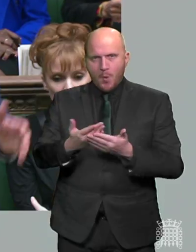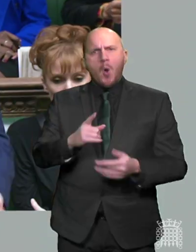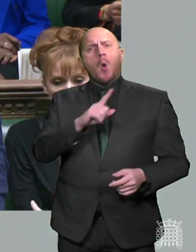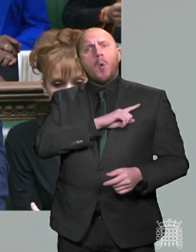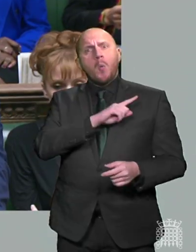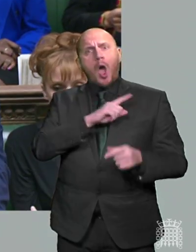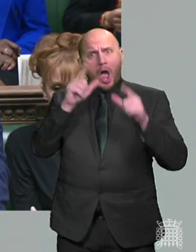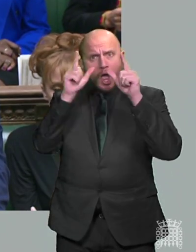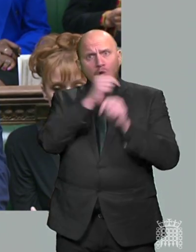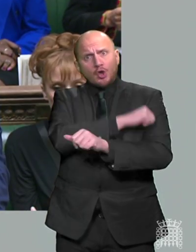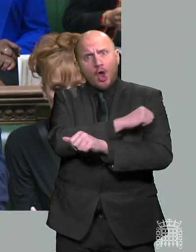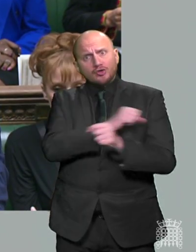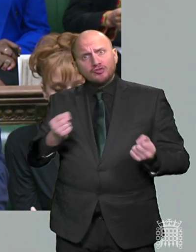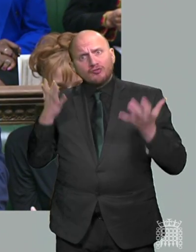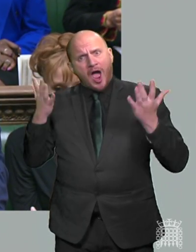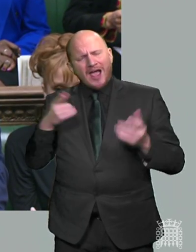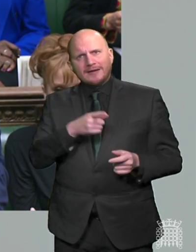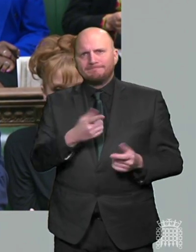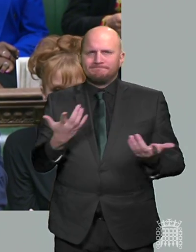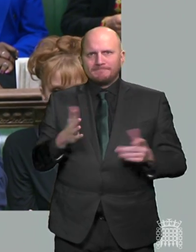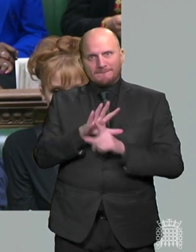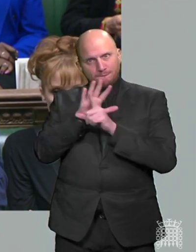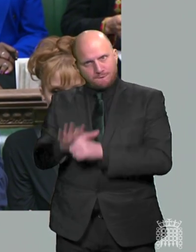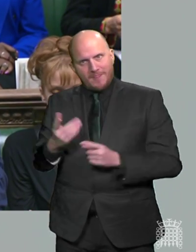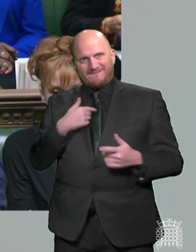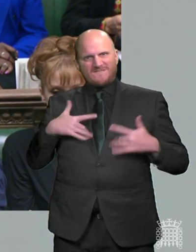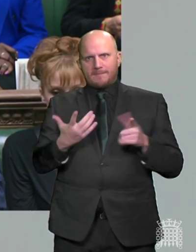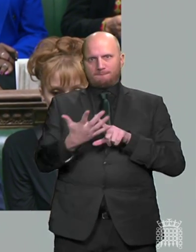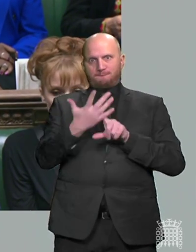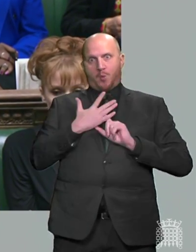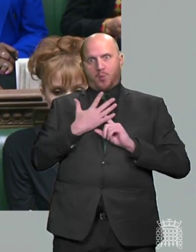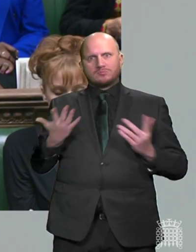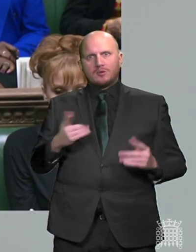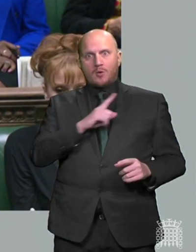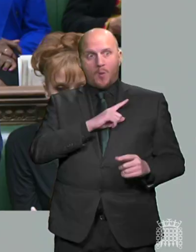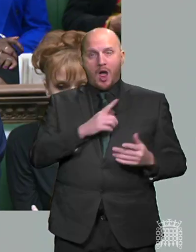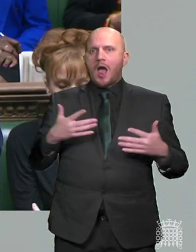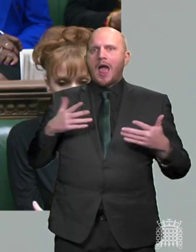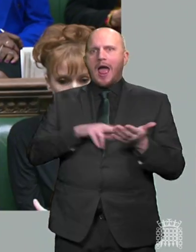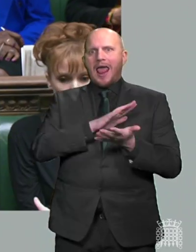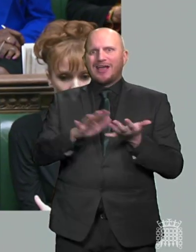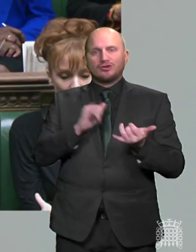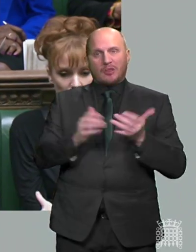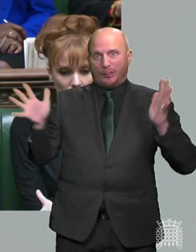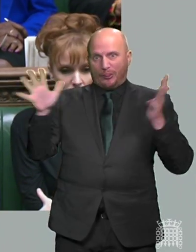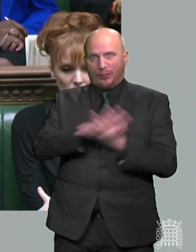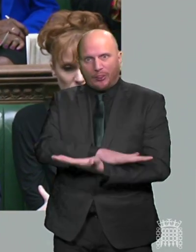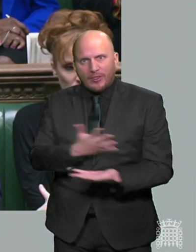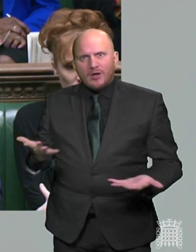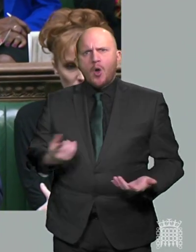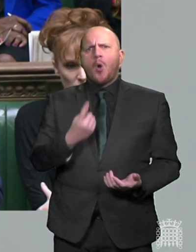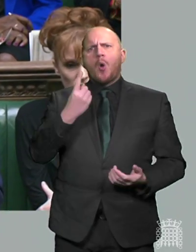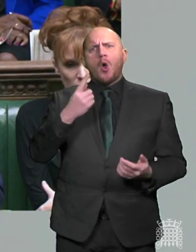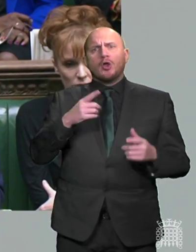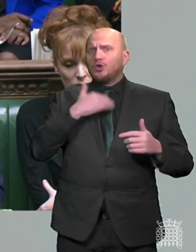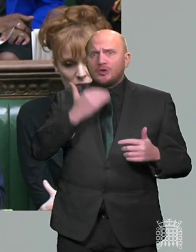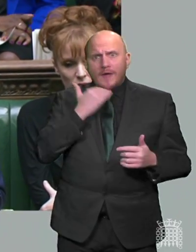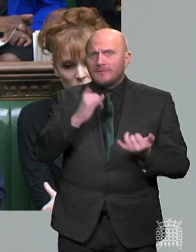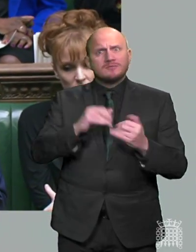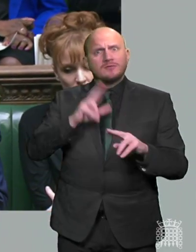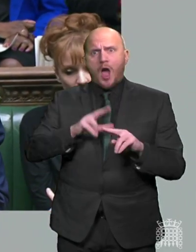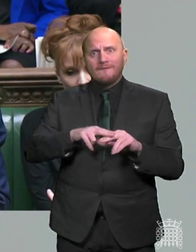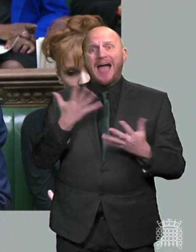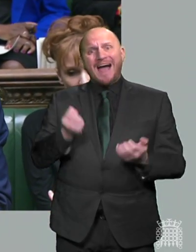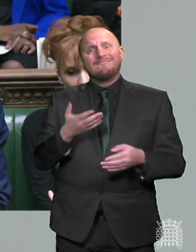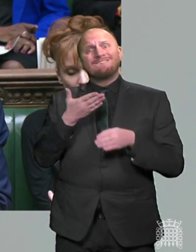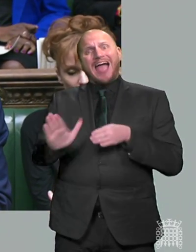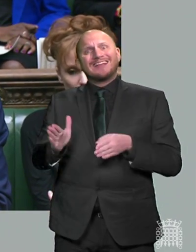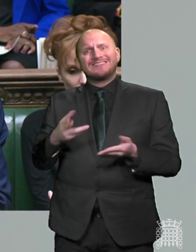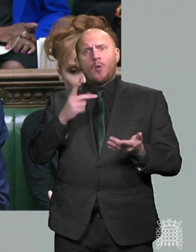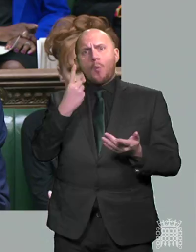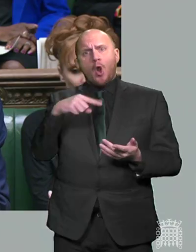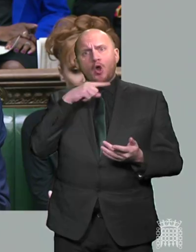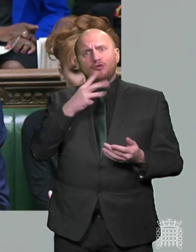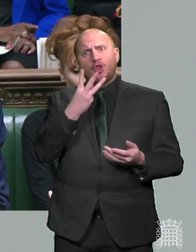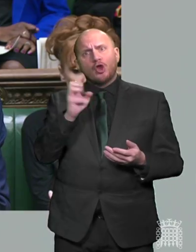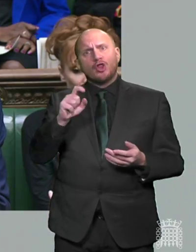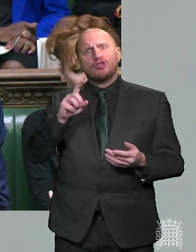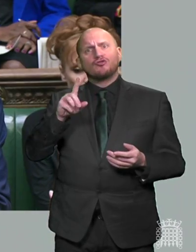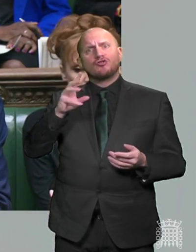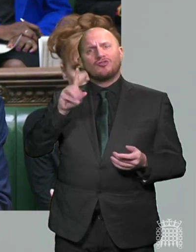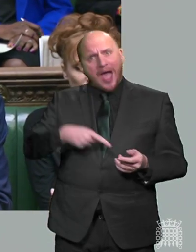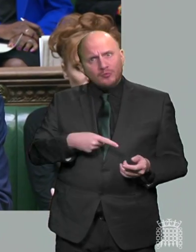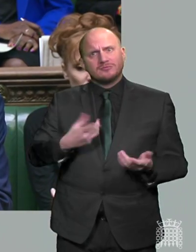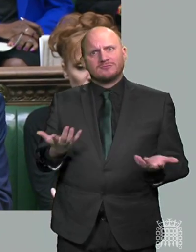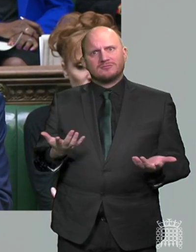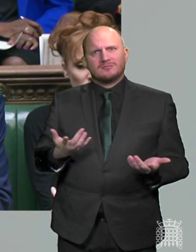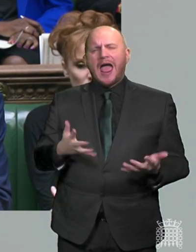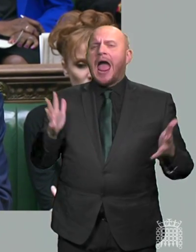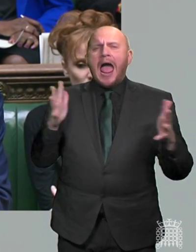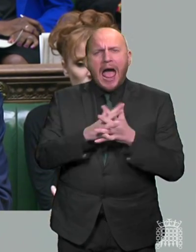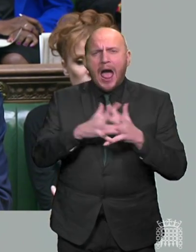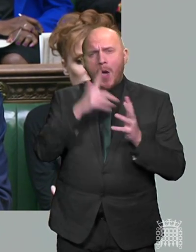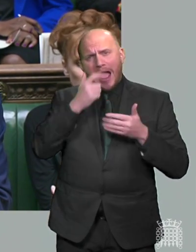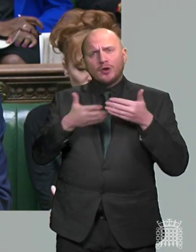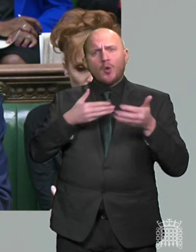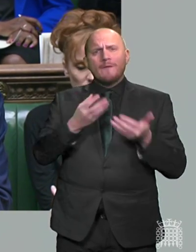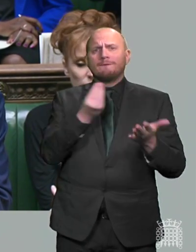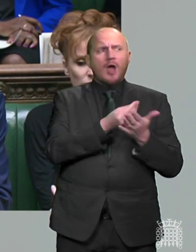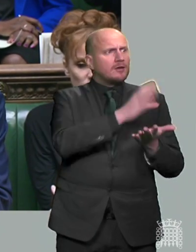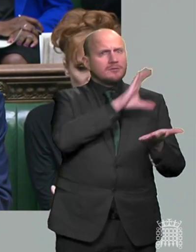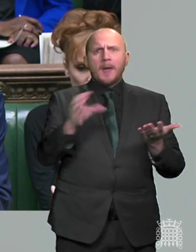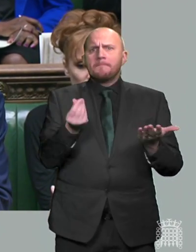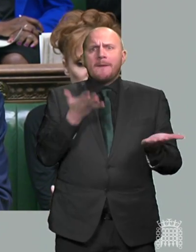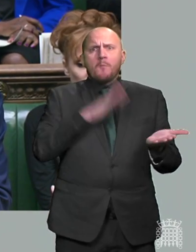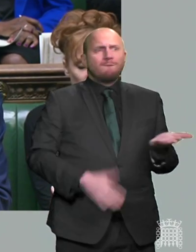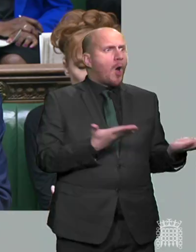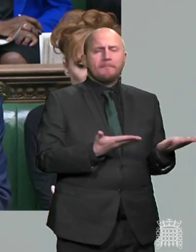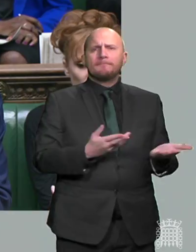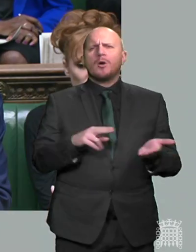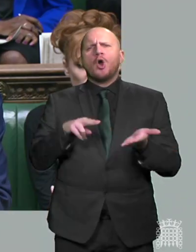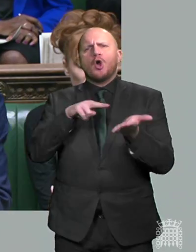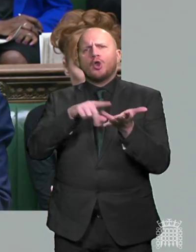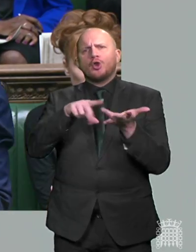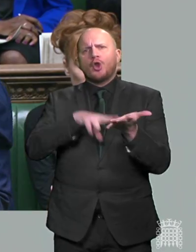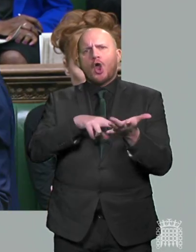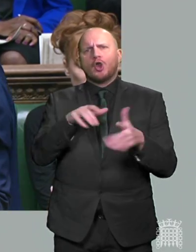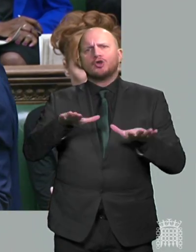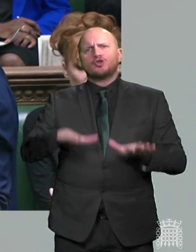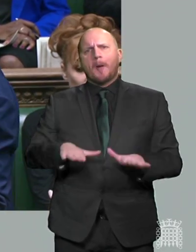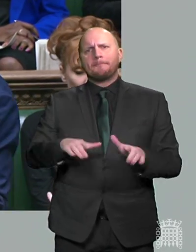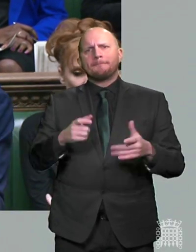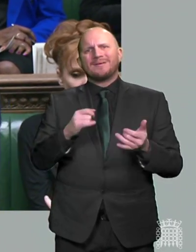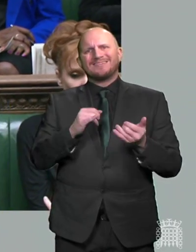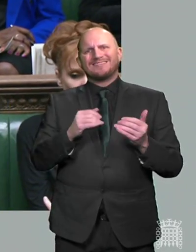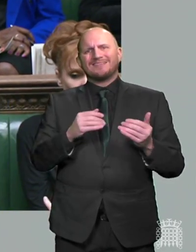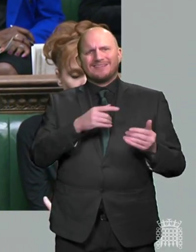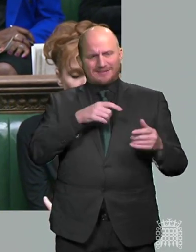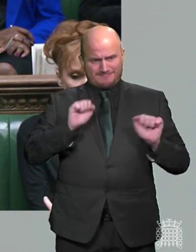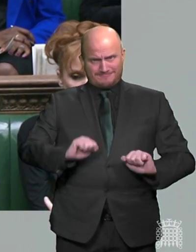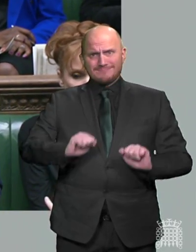Ask anyone in the NHS, and they will tell you that they do not have enough staff—133,000 vacancies—and there is an obvious solution: scrap the non-dom status and use the money to bring through the next generation of doctors and nurses.